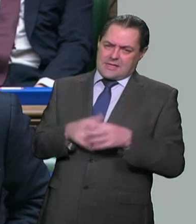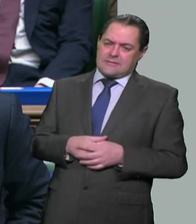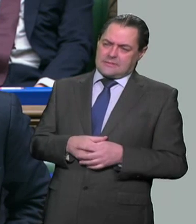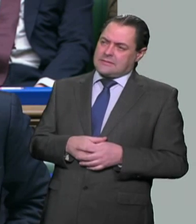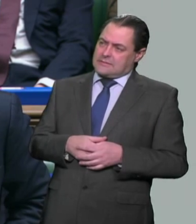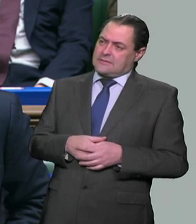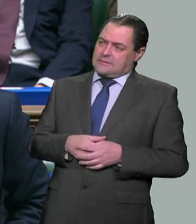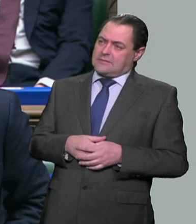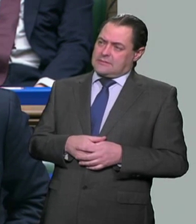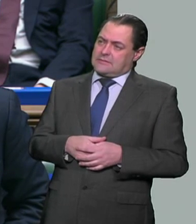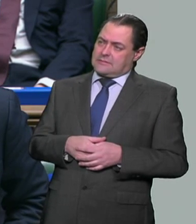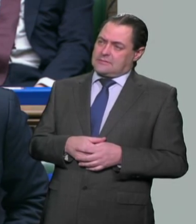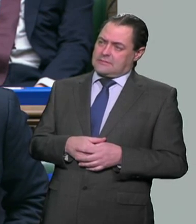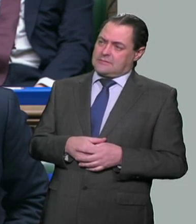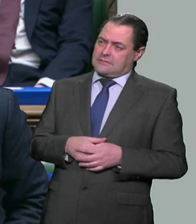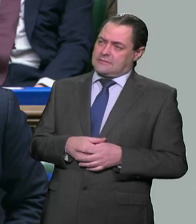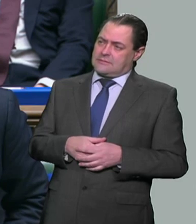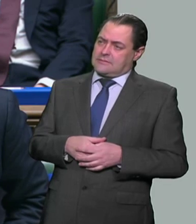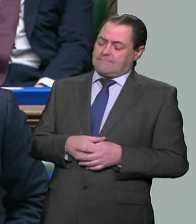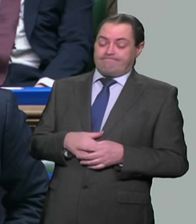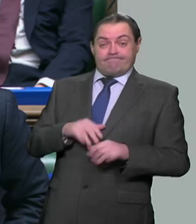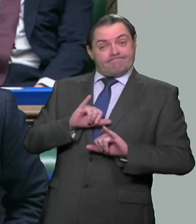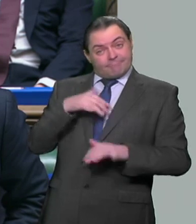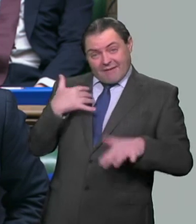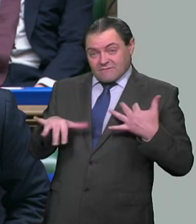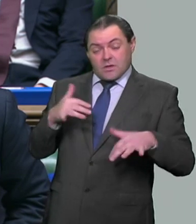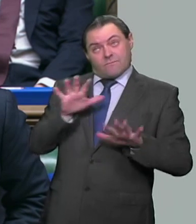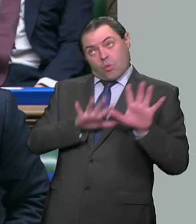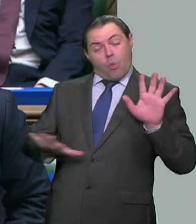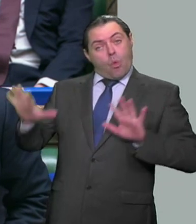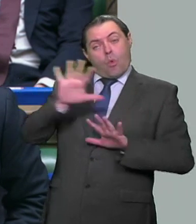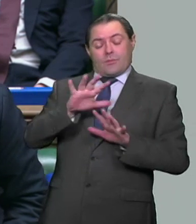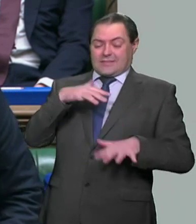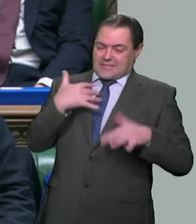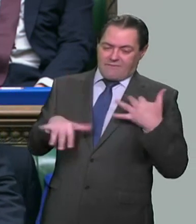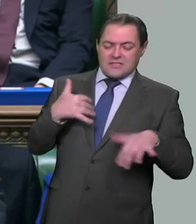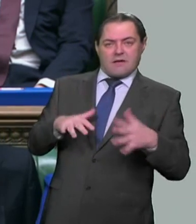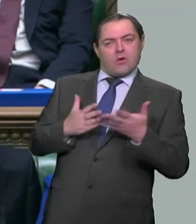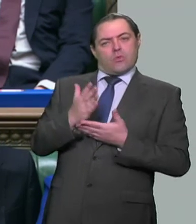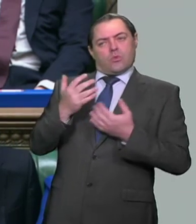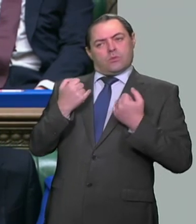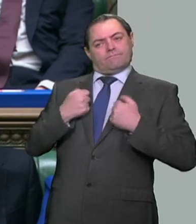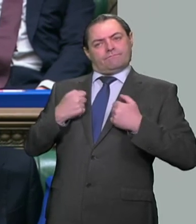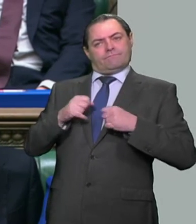I understand the pain of everybody who has suffered throughout this pandemic.